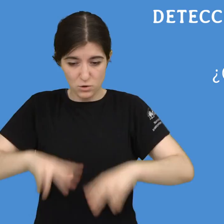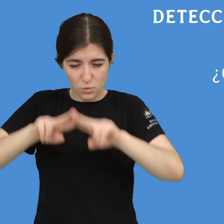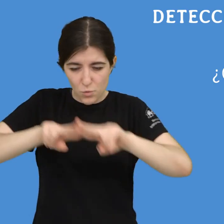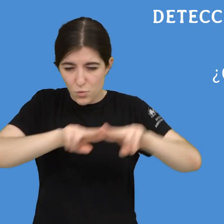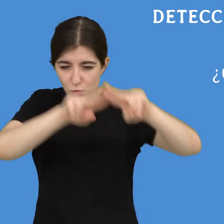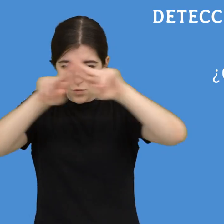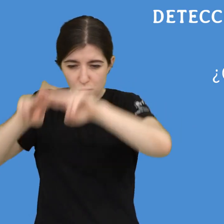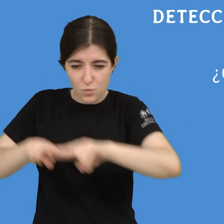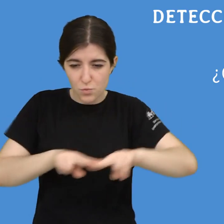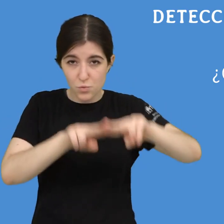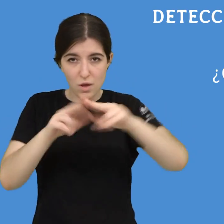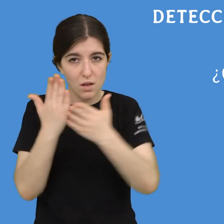revisar